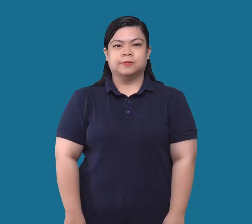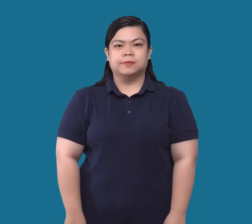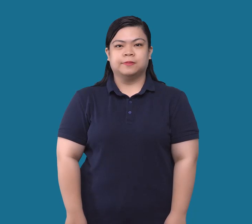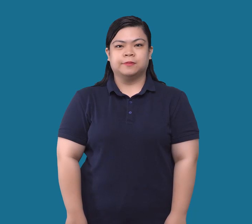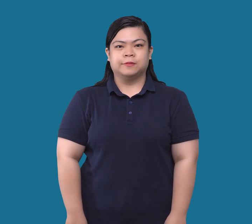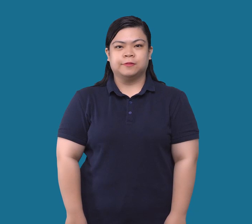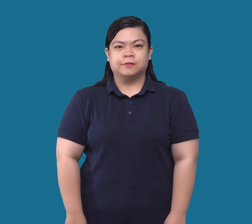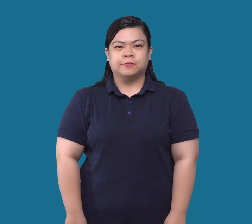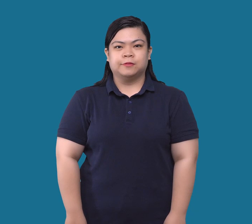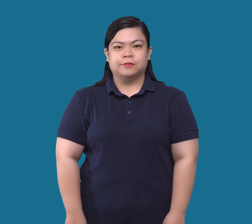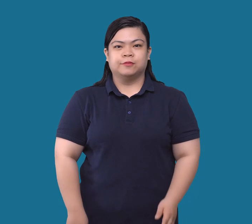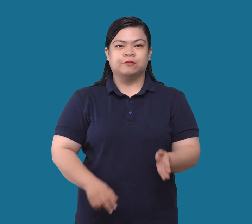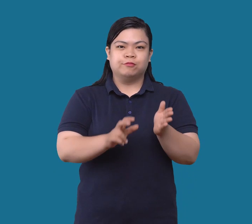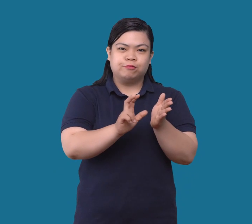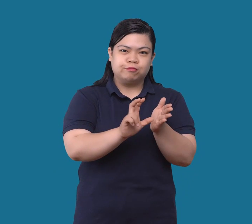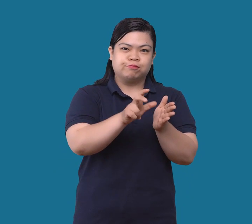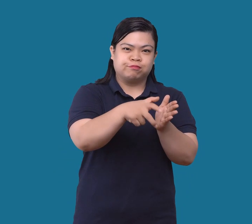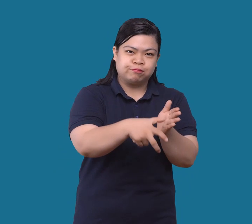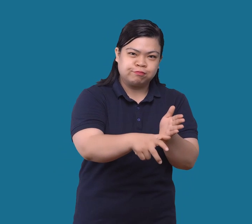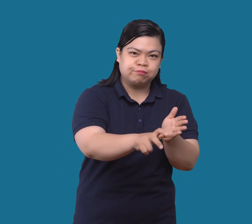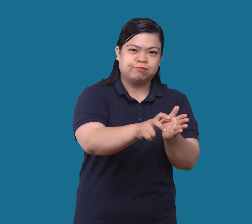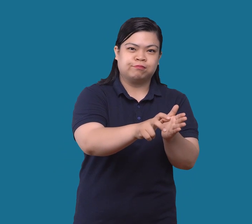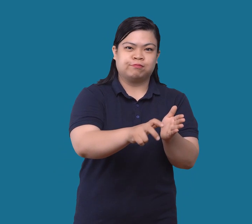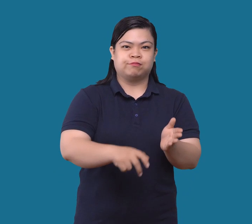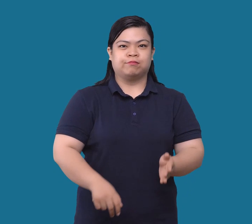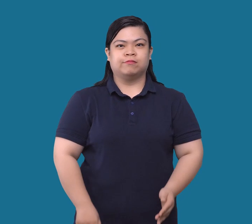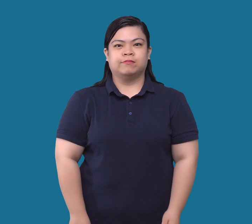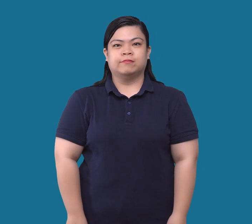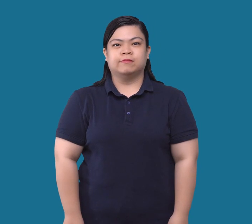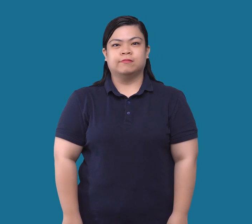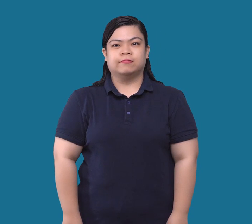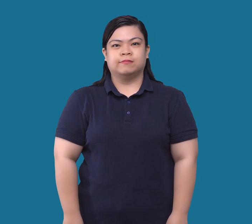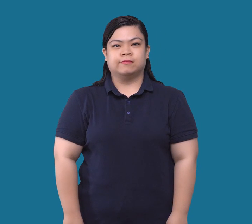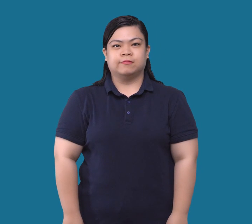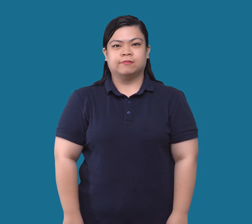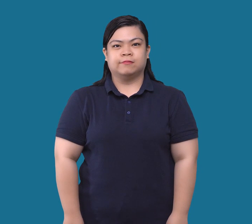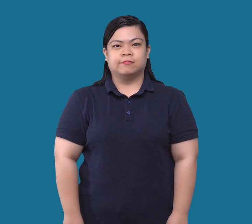thuyền rồng